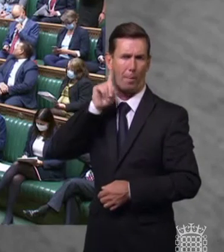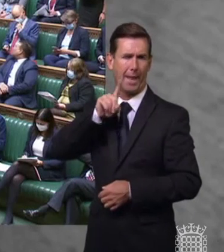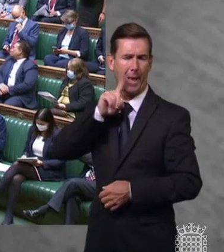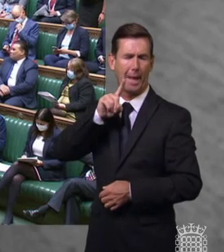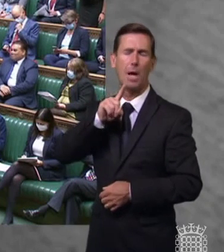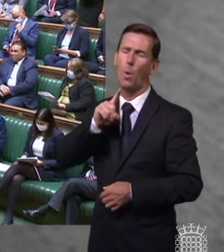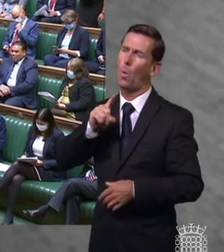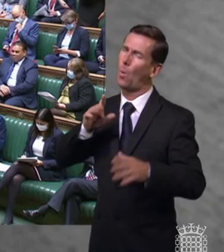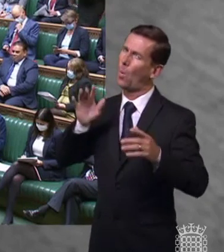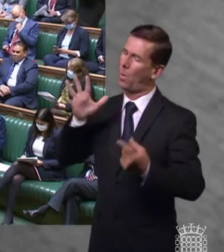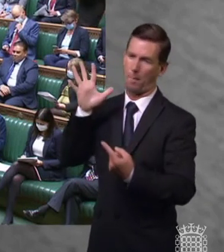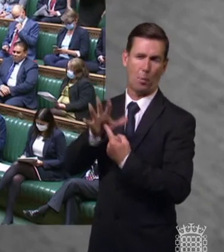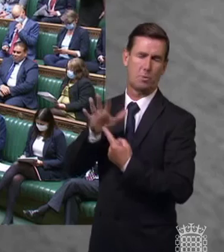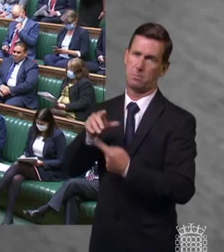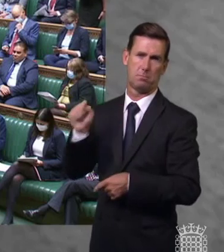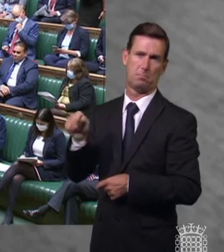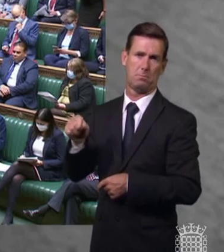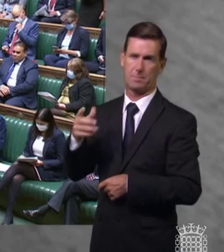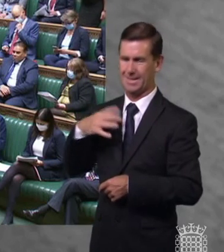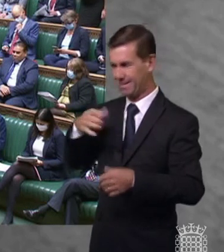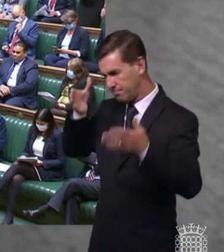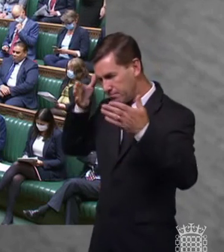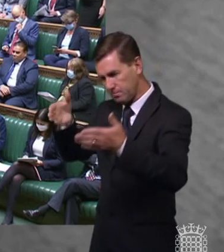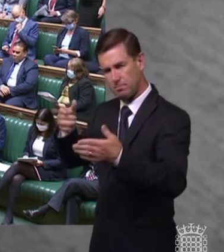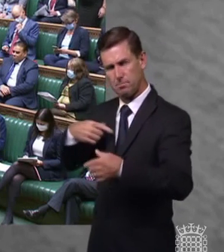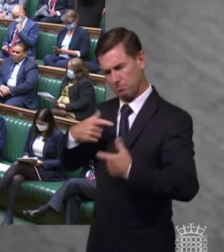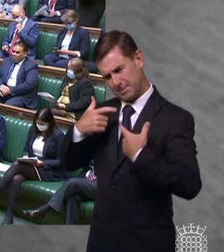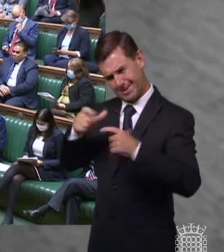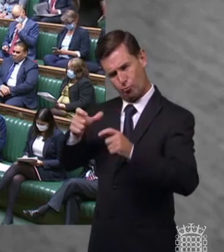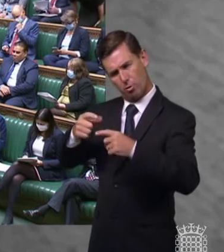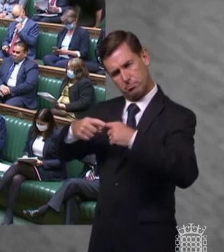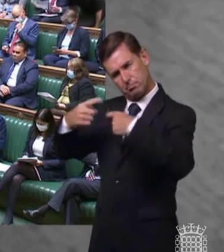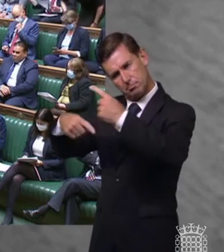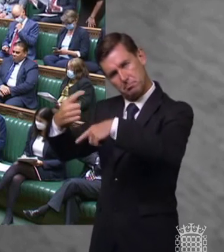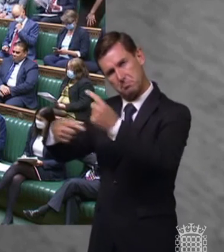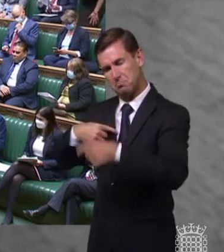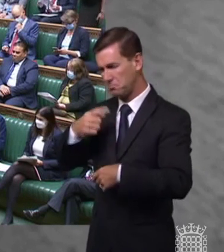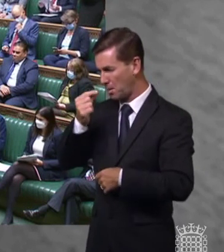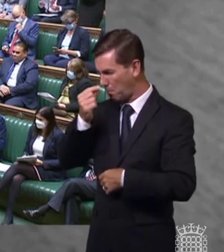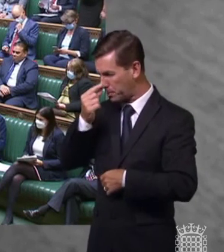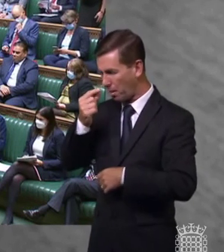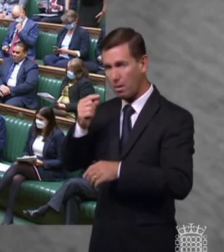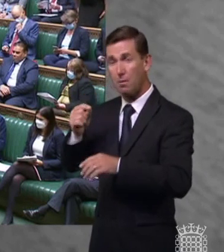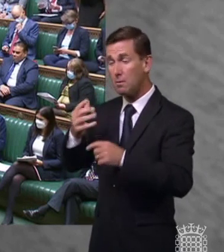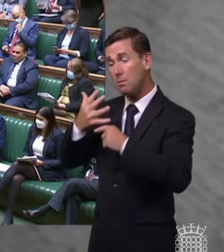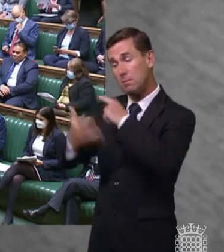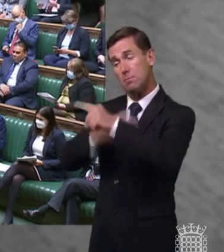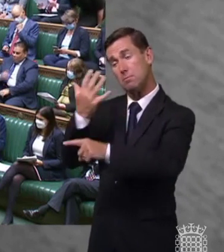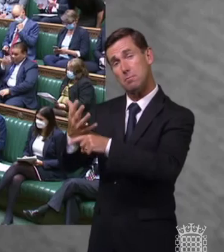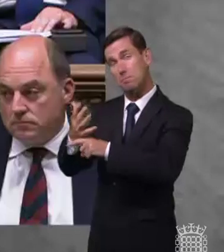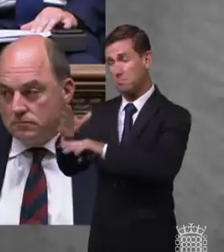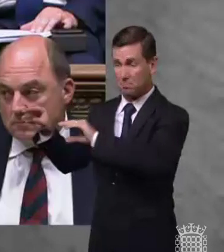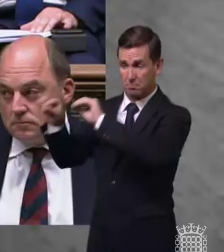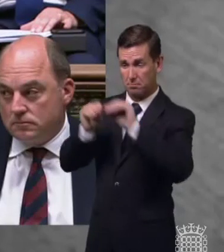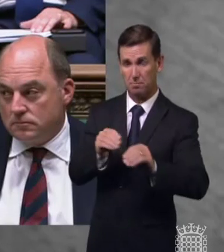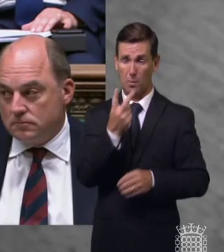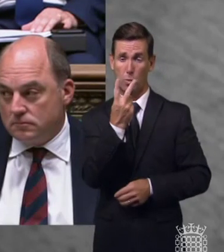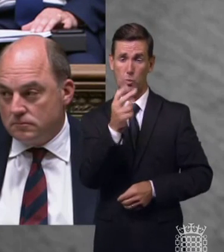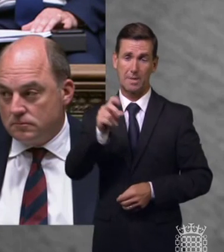We will keep this under review for future years, with the potential of accommodating up to 20,000 over the long term.